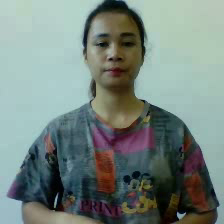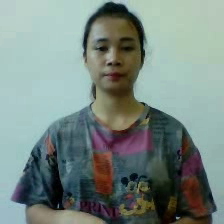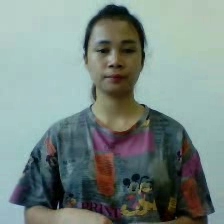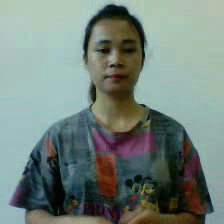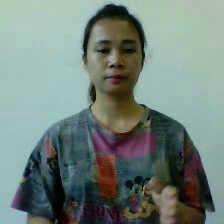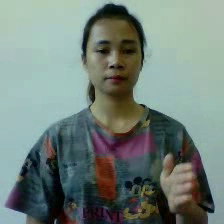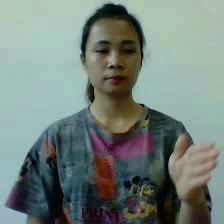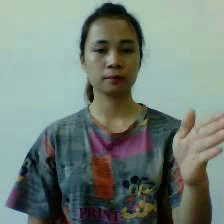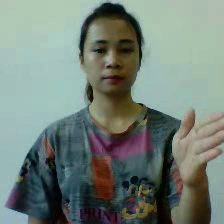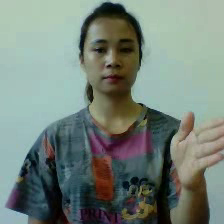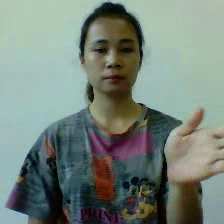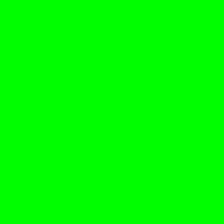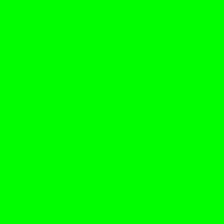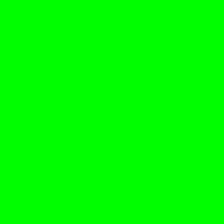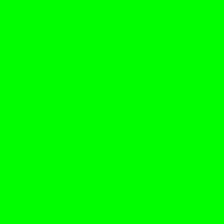Rẽ trái